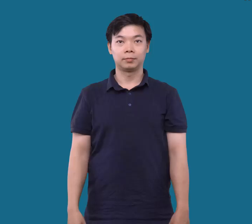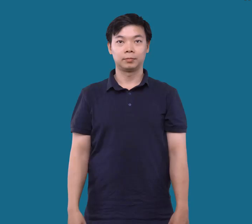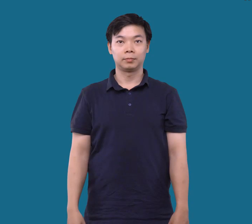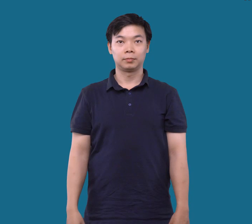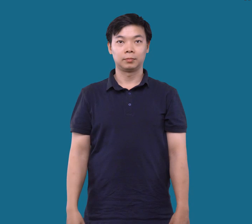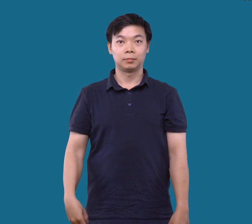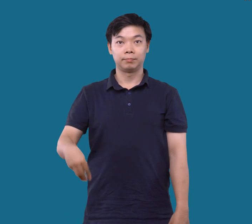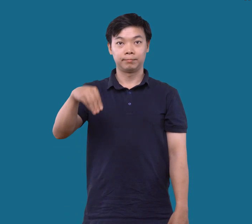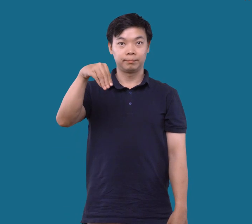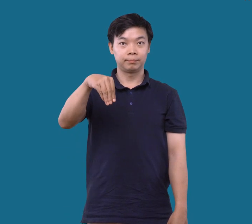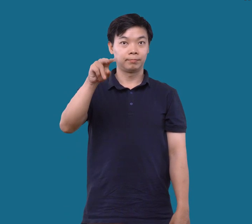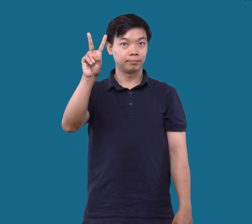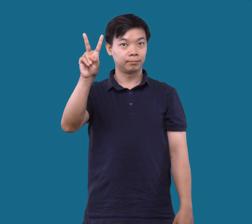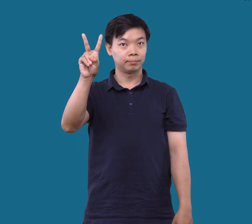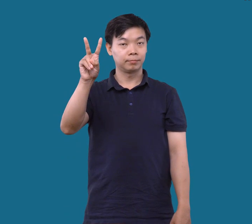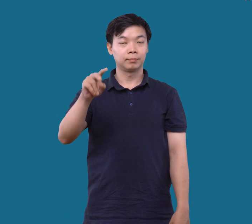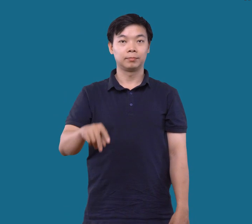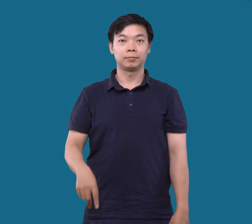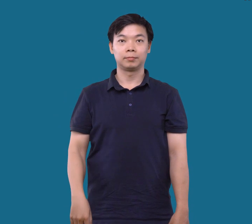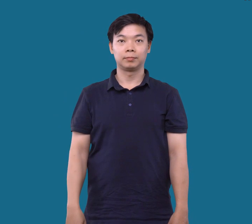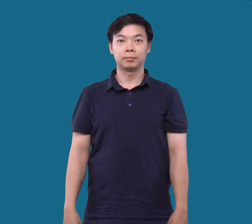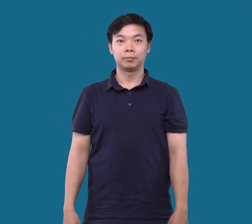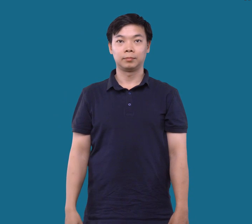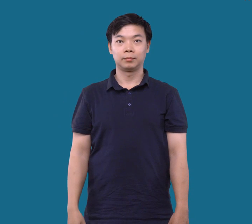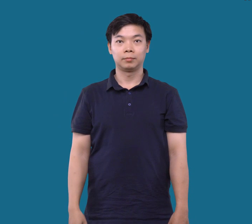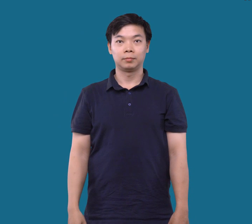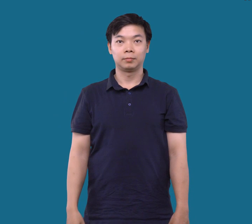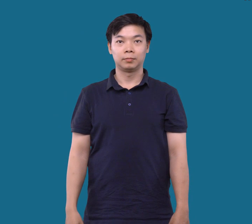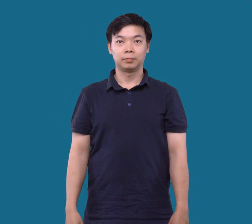mét vuông (m2)